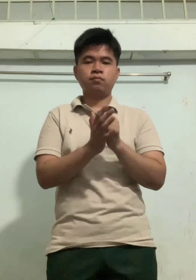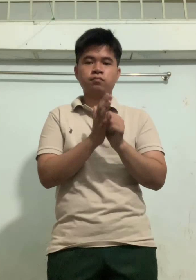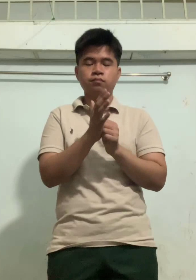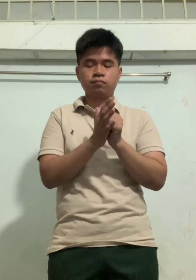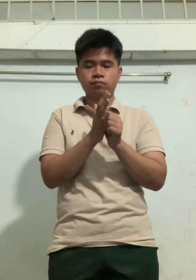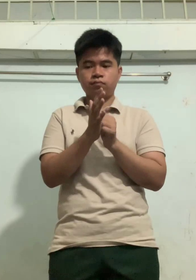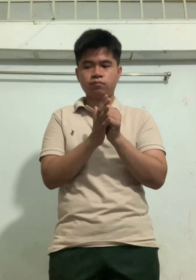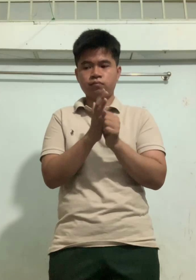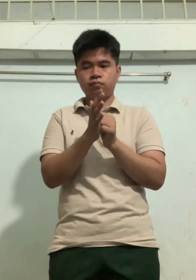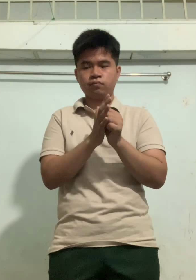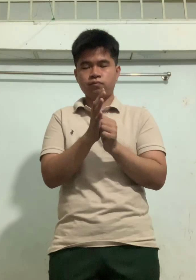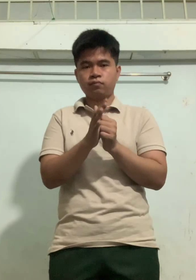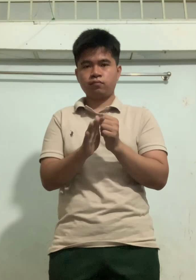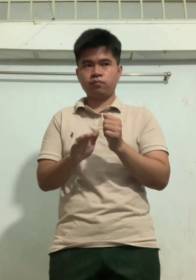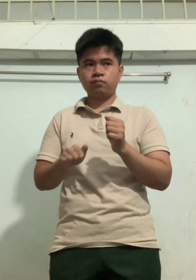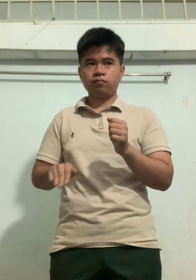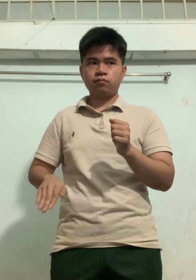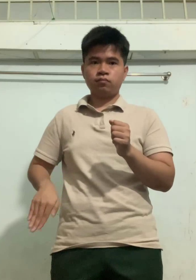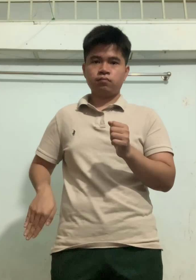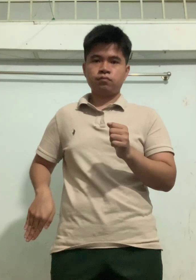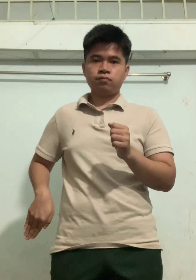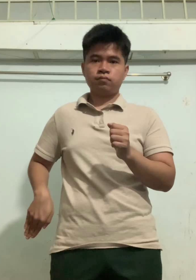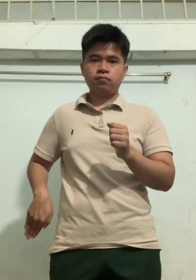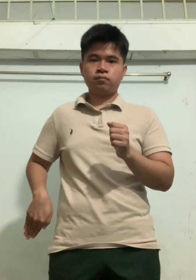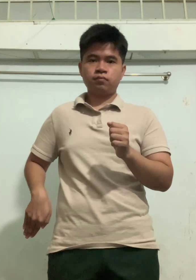thang sau